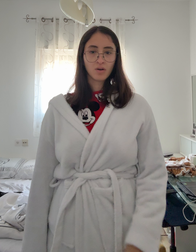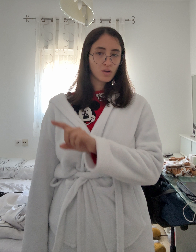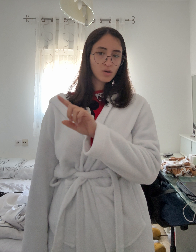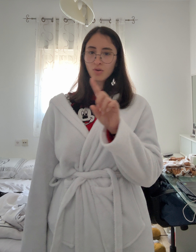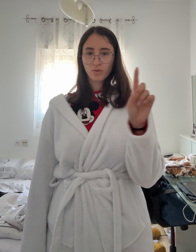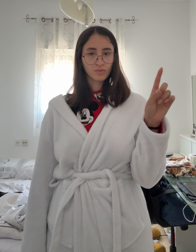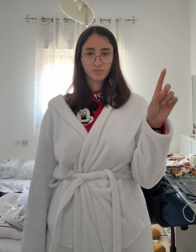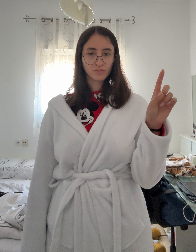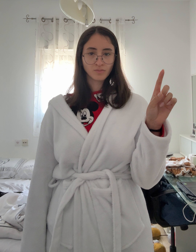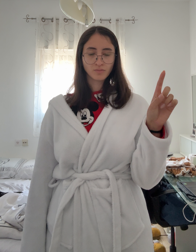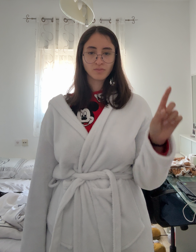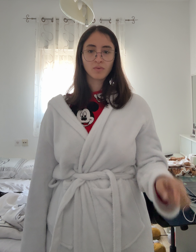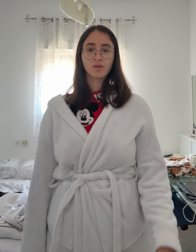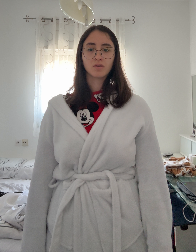לא